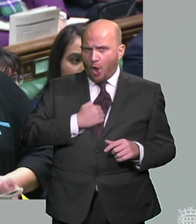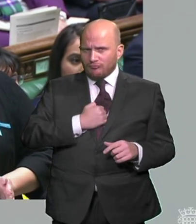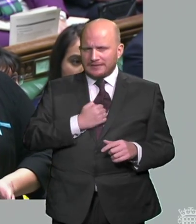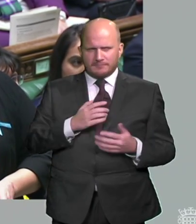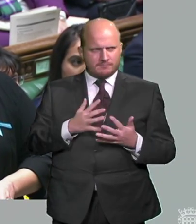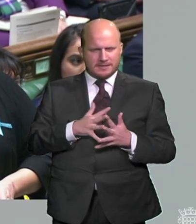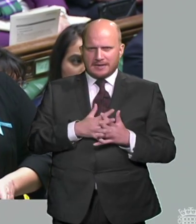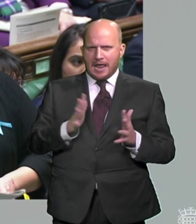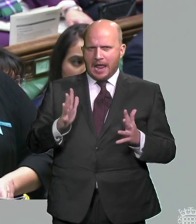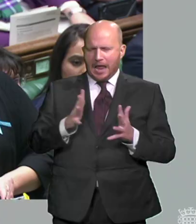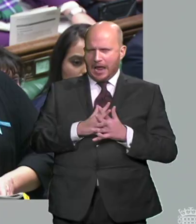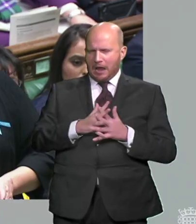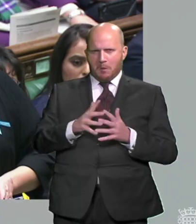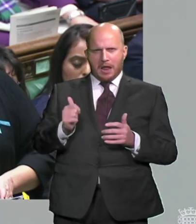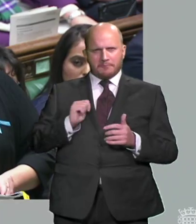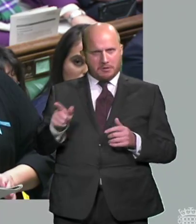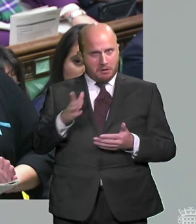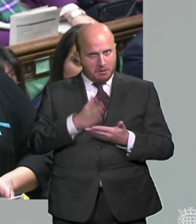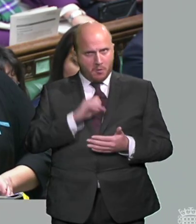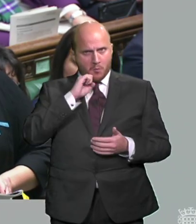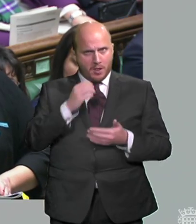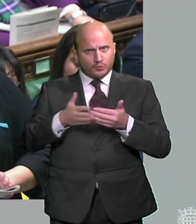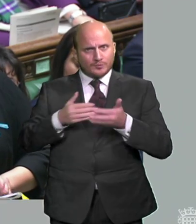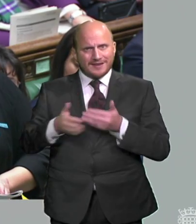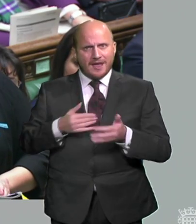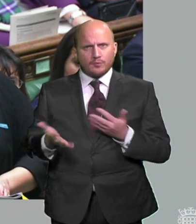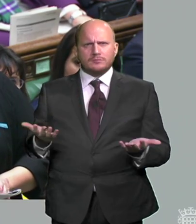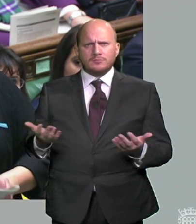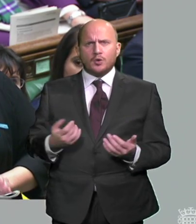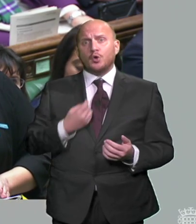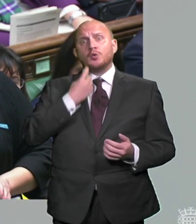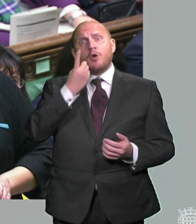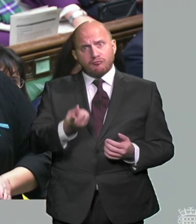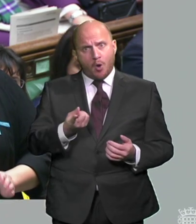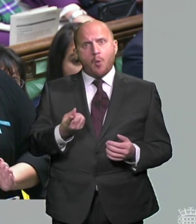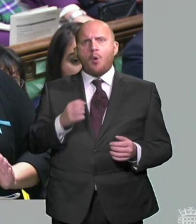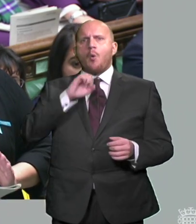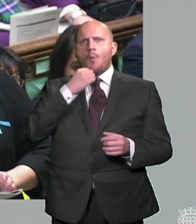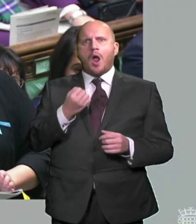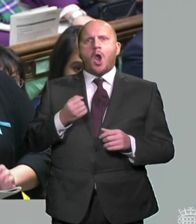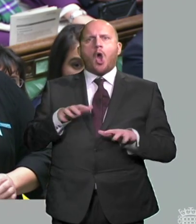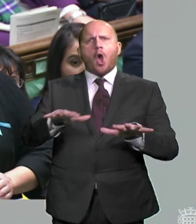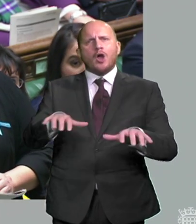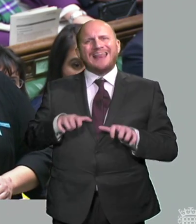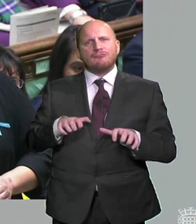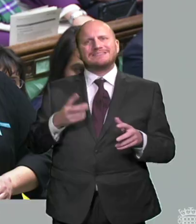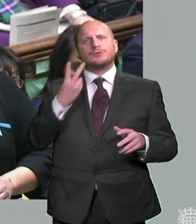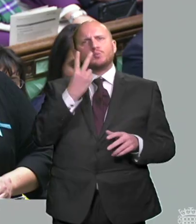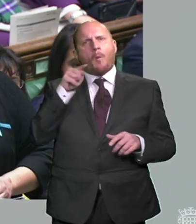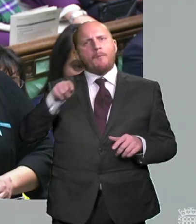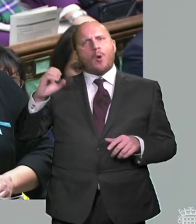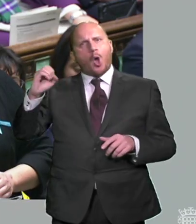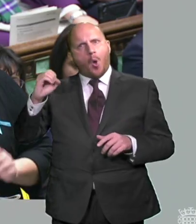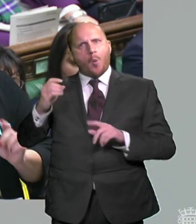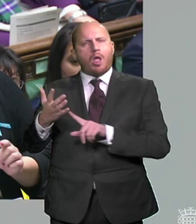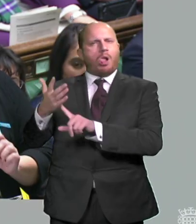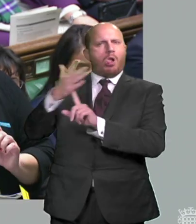Let us be clear: tomorrow’s Budget is imposing austerity 2.0 on all our constituents.